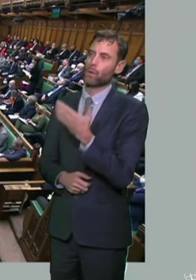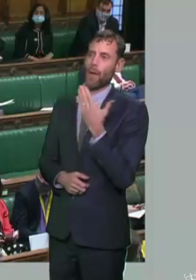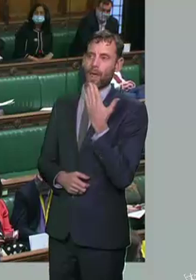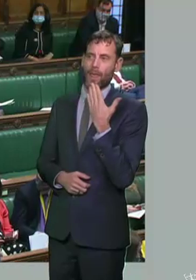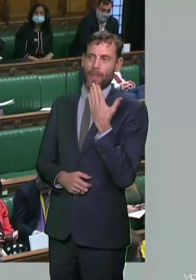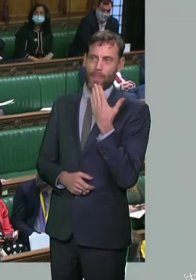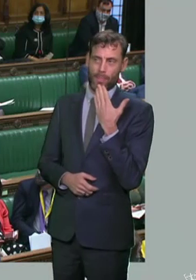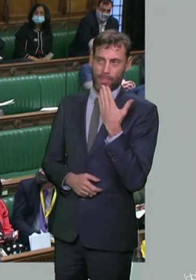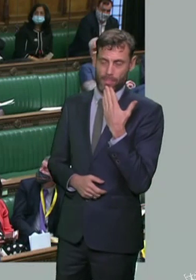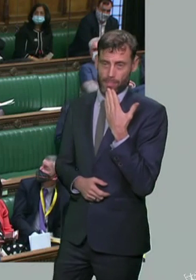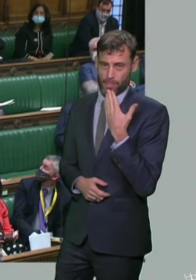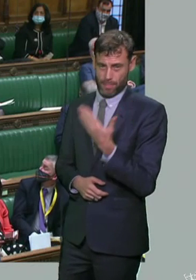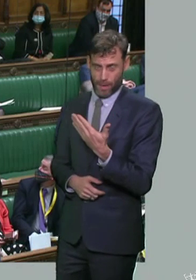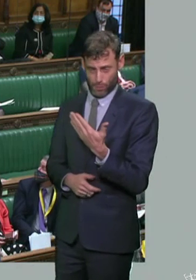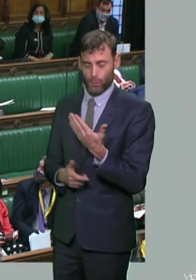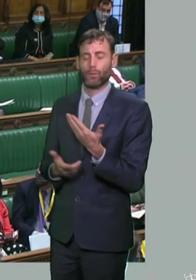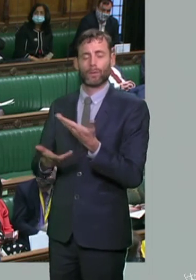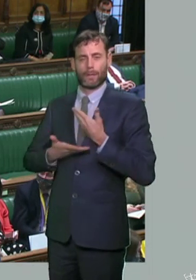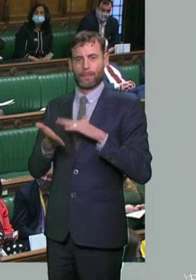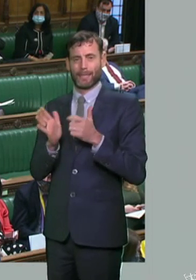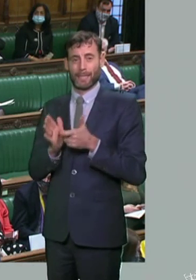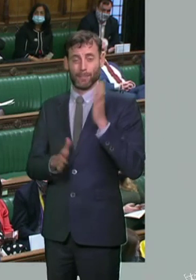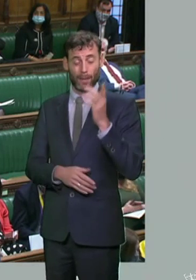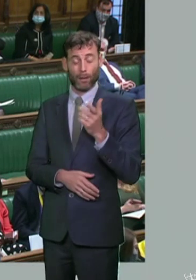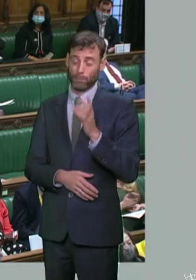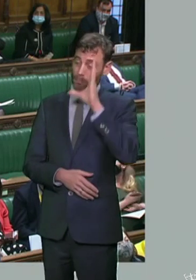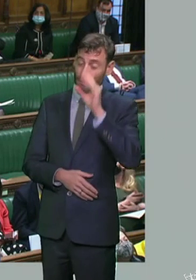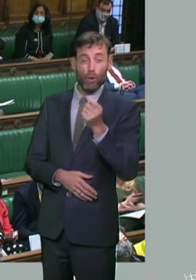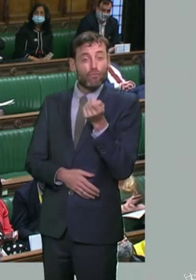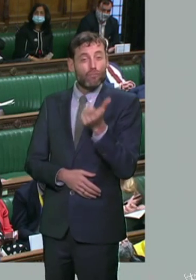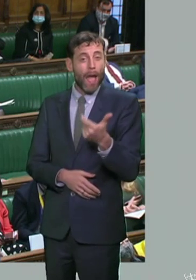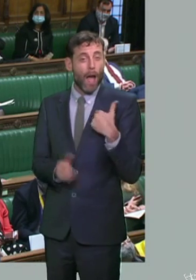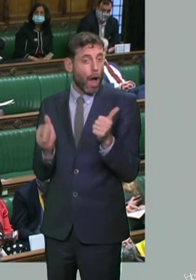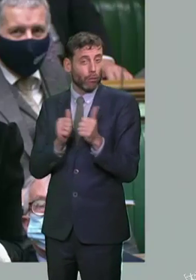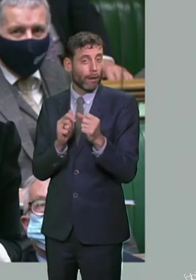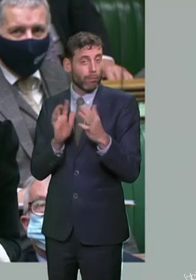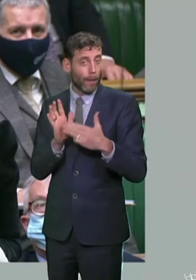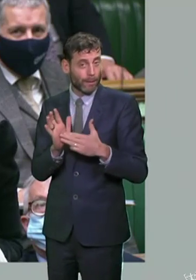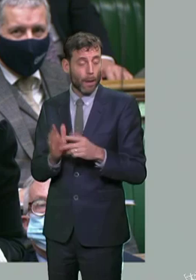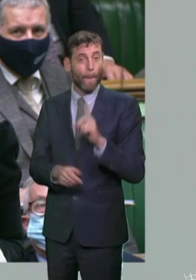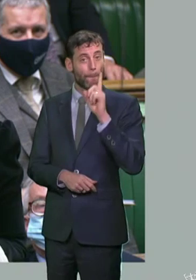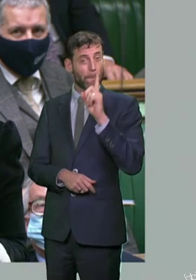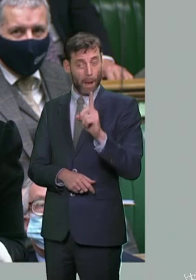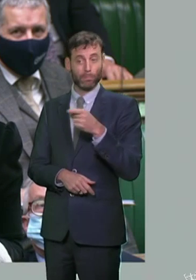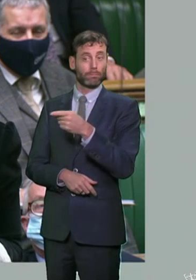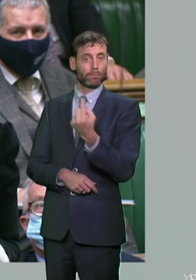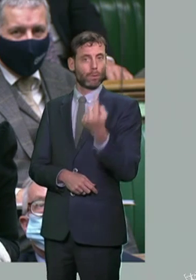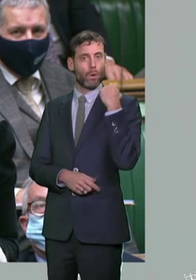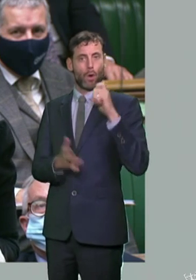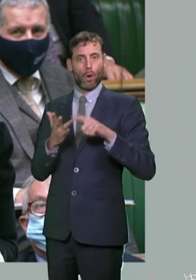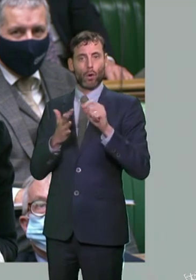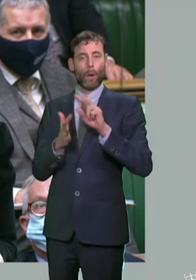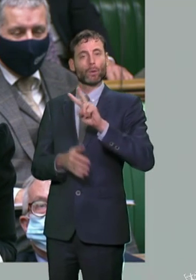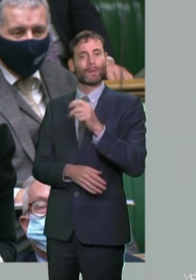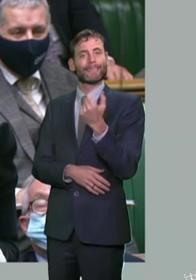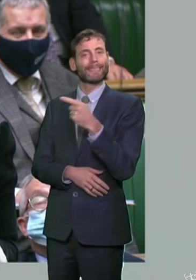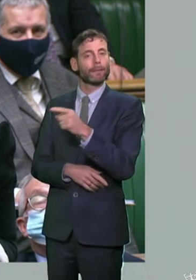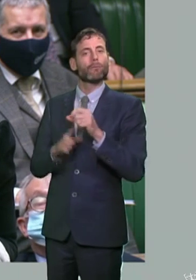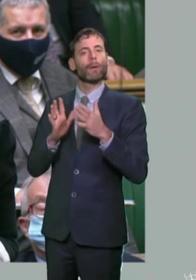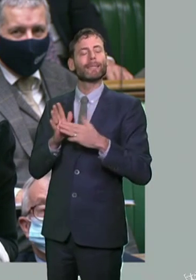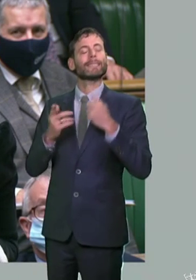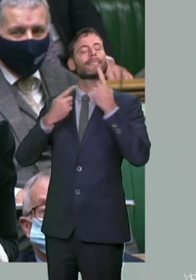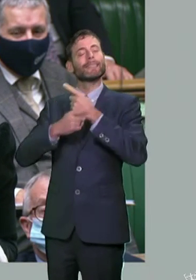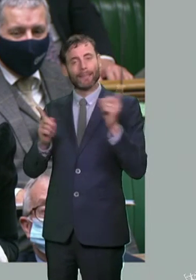I rarely agree with the Prime Minister, but last week, when he said that COP26 showed that we could end our reliance on fossil fuels, I did agree with him.